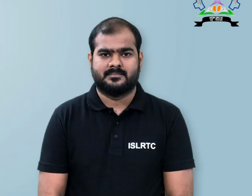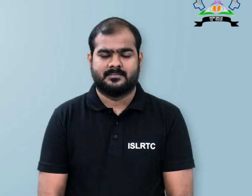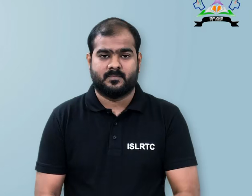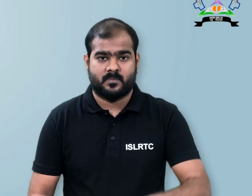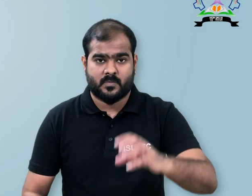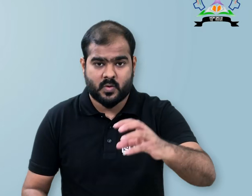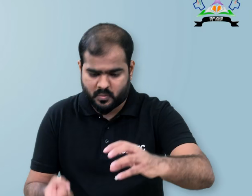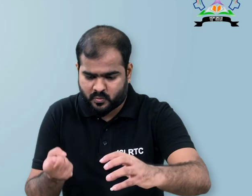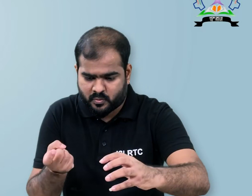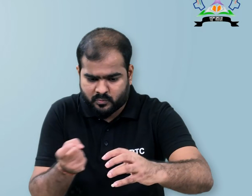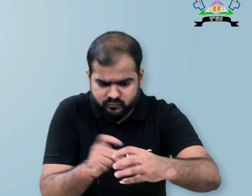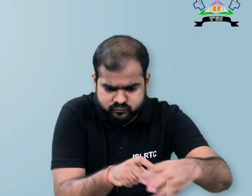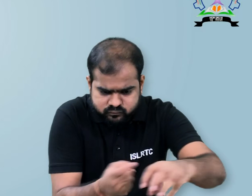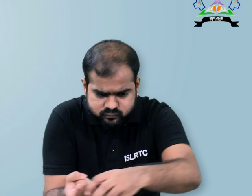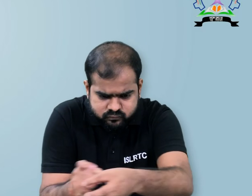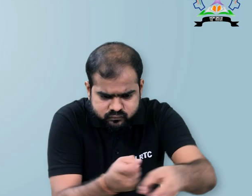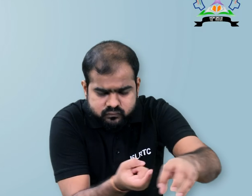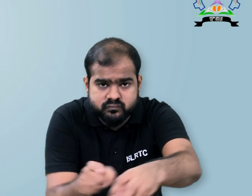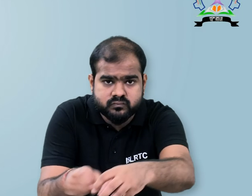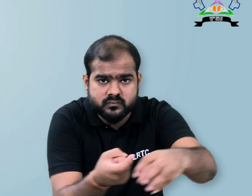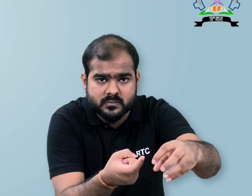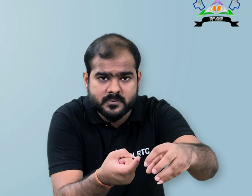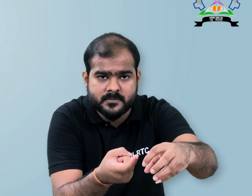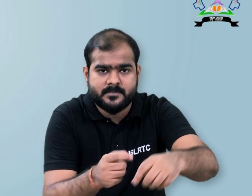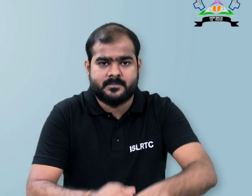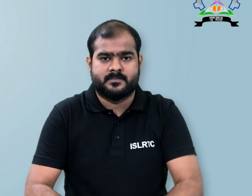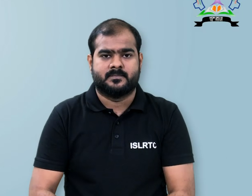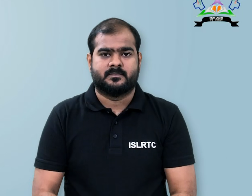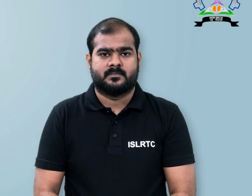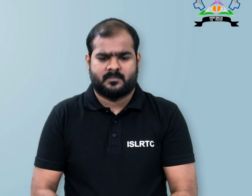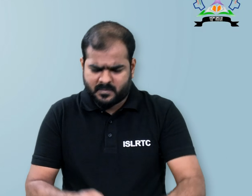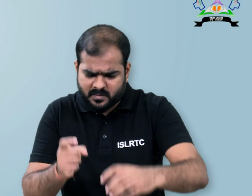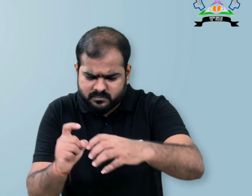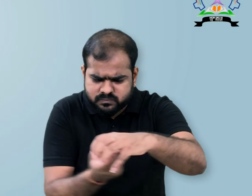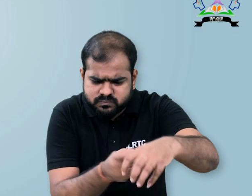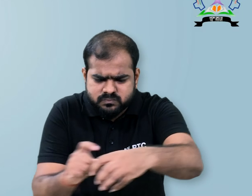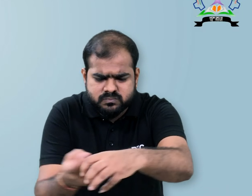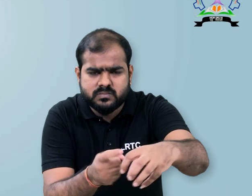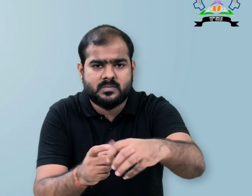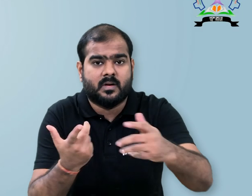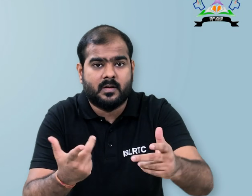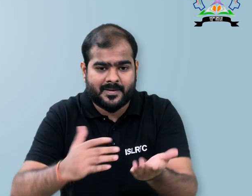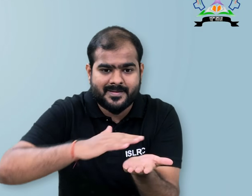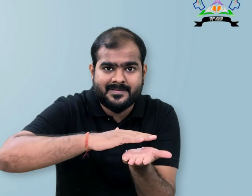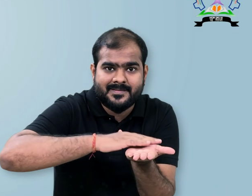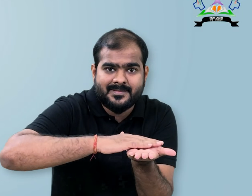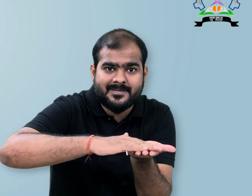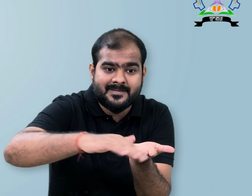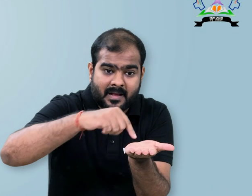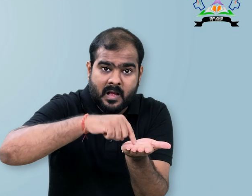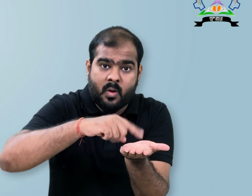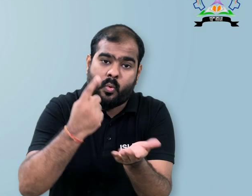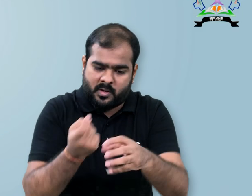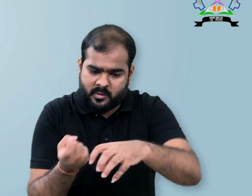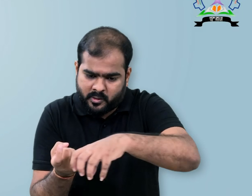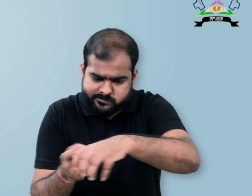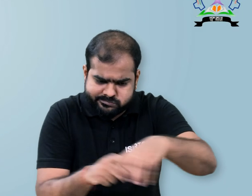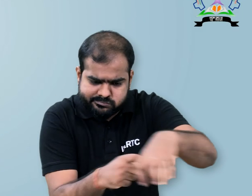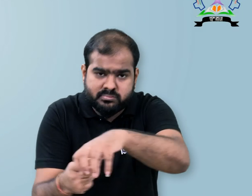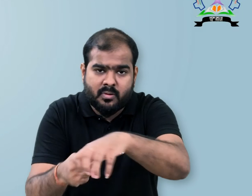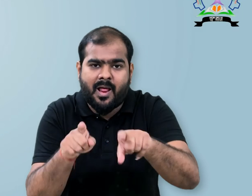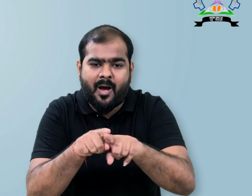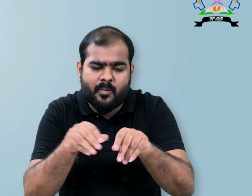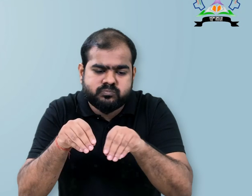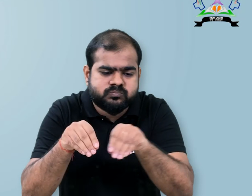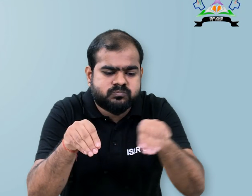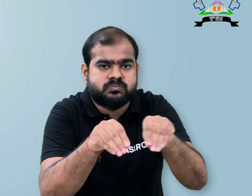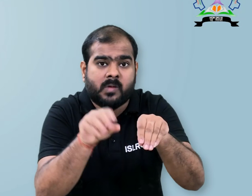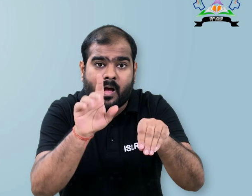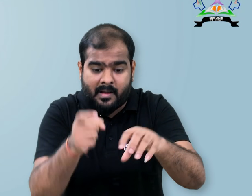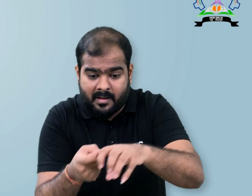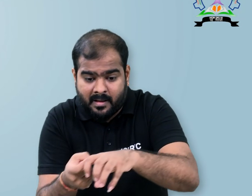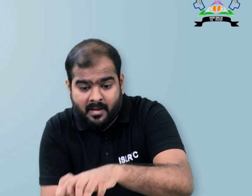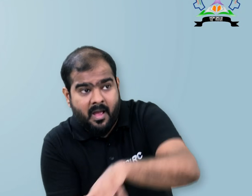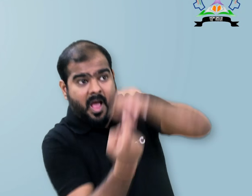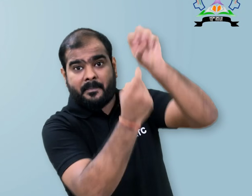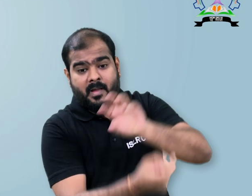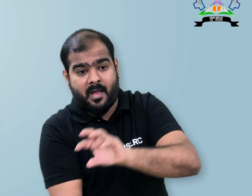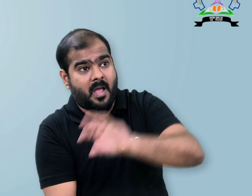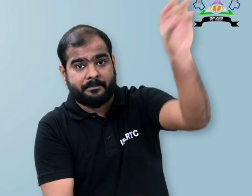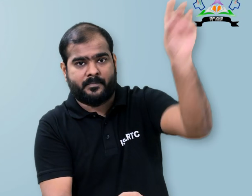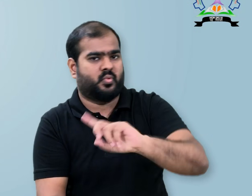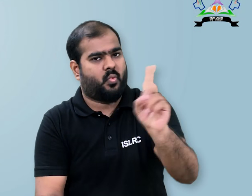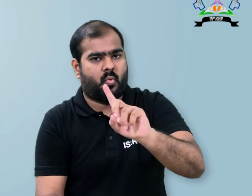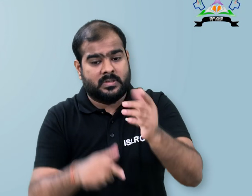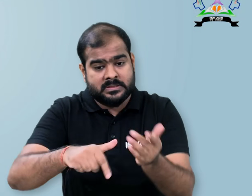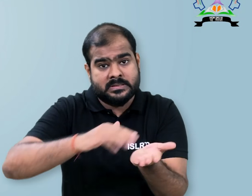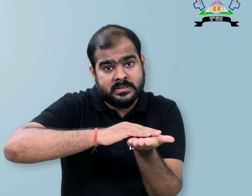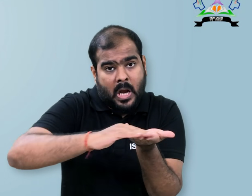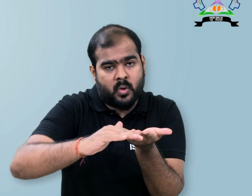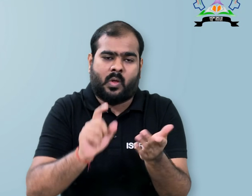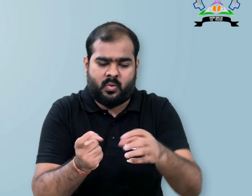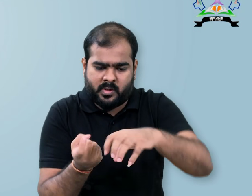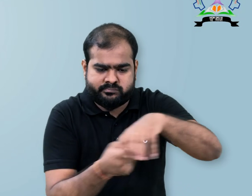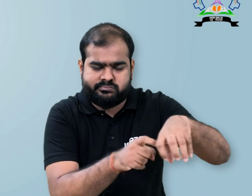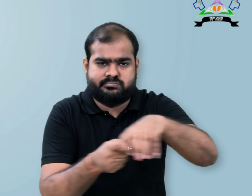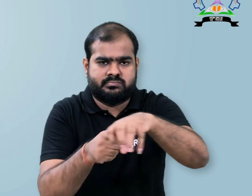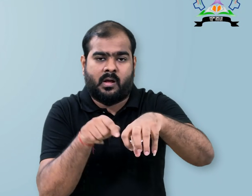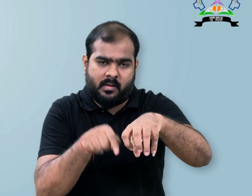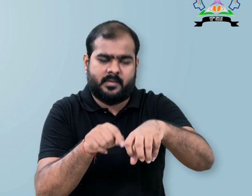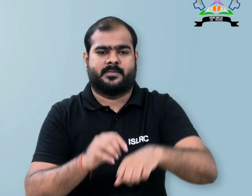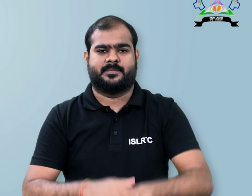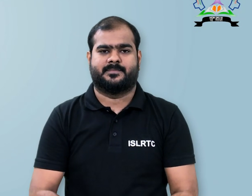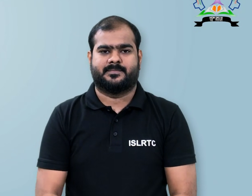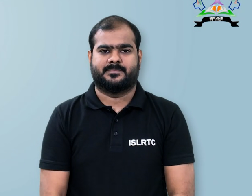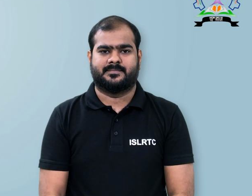Pushing Pushing: Using the stick to push the ball along the ground without lifting it.